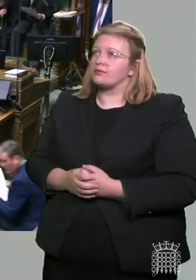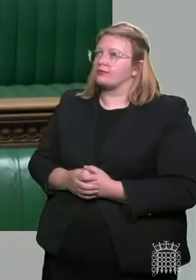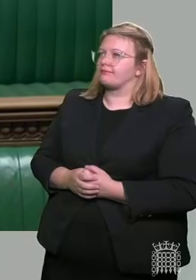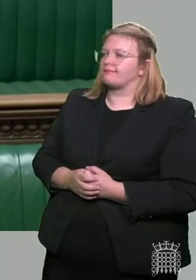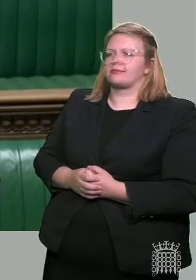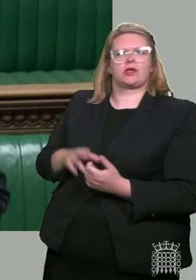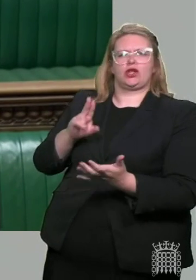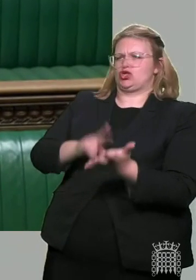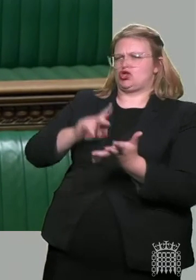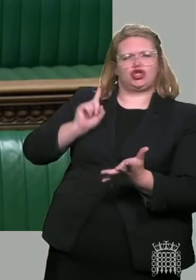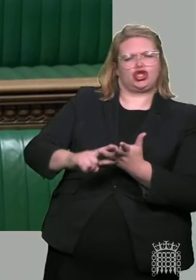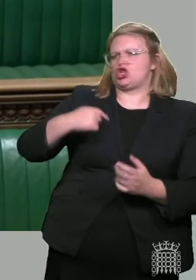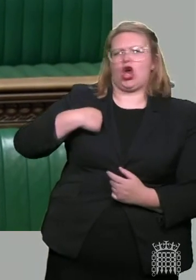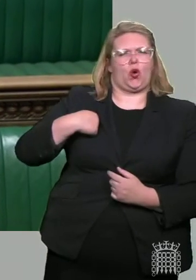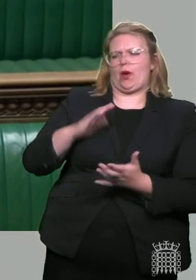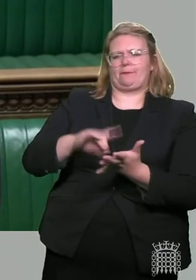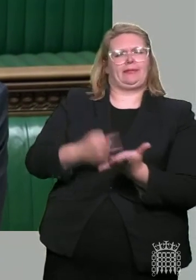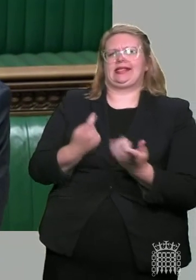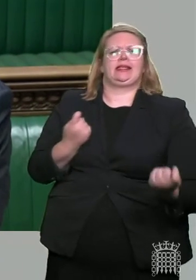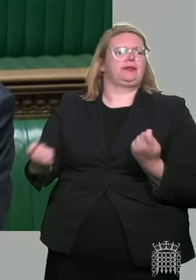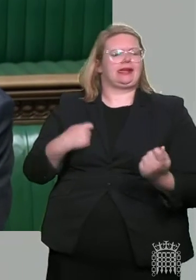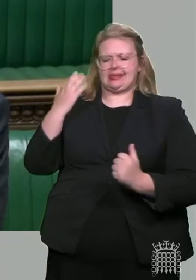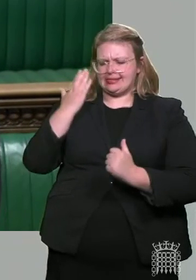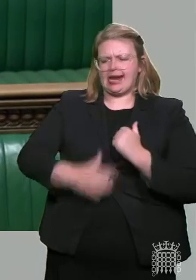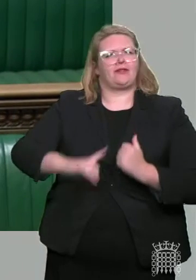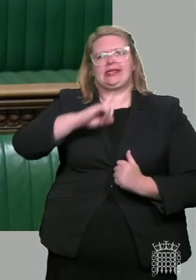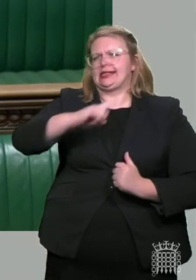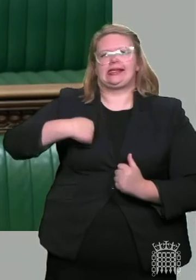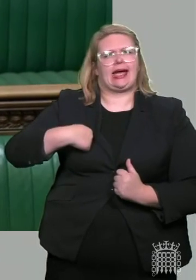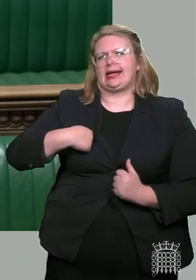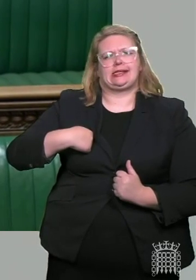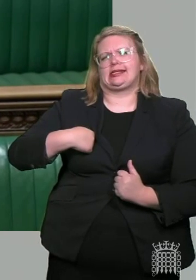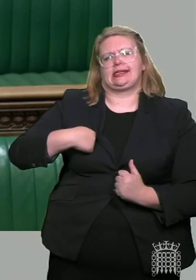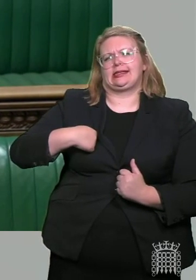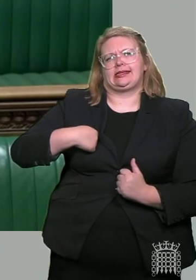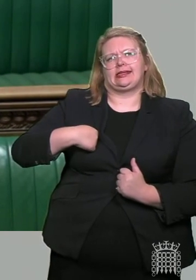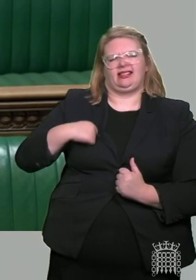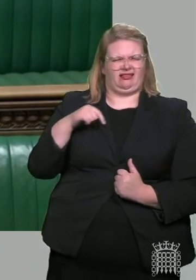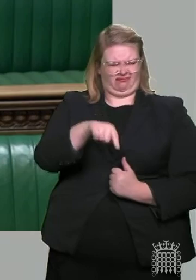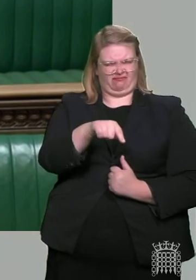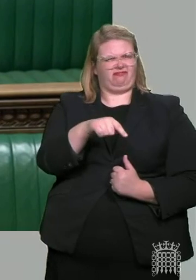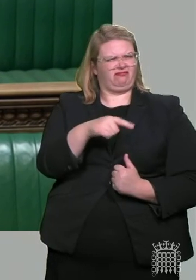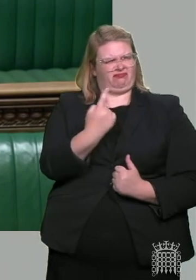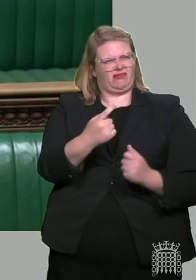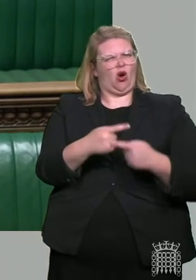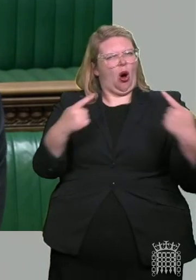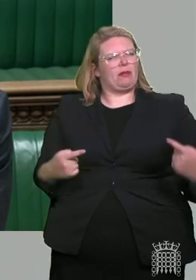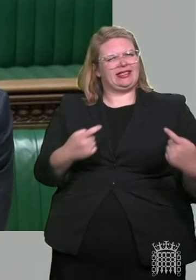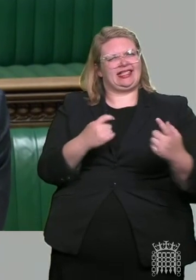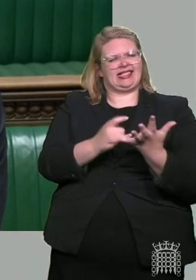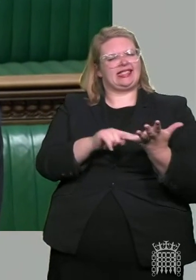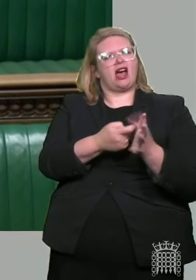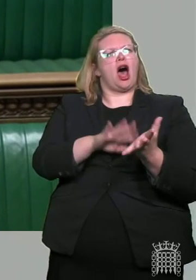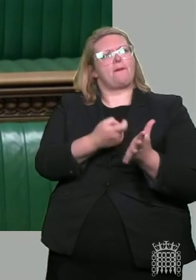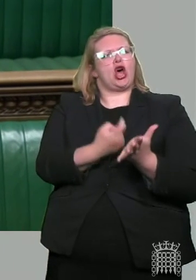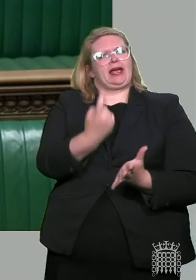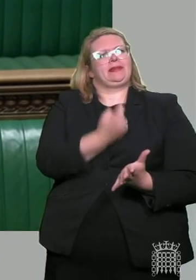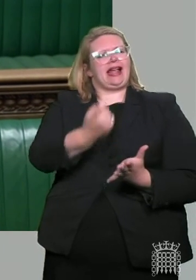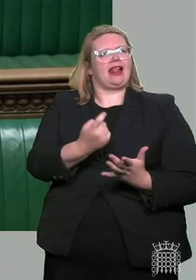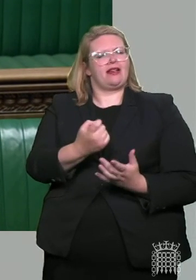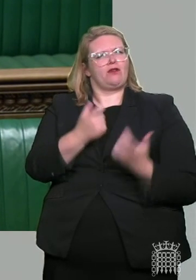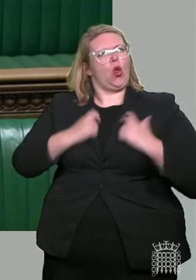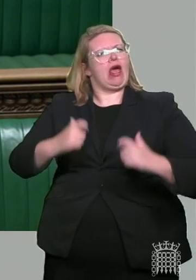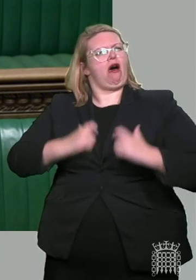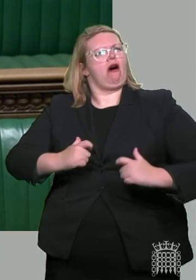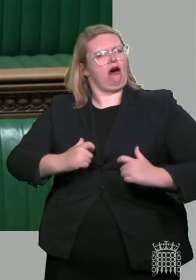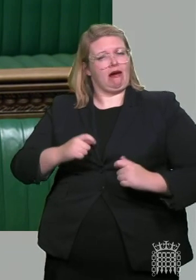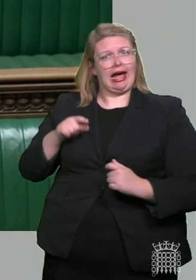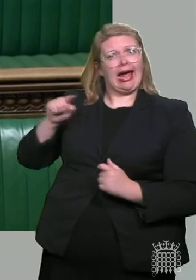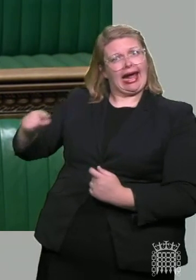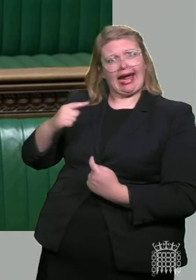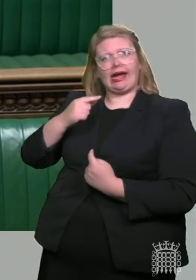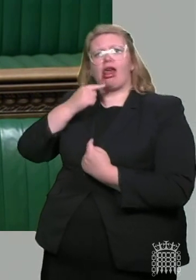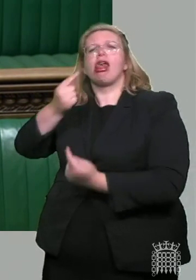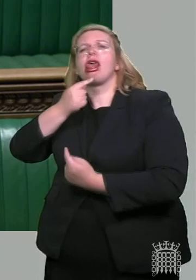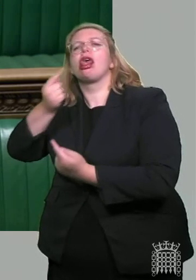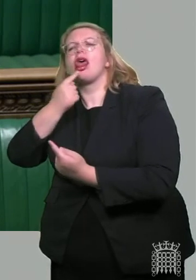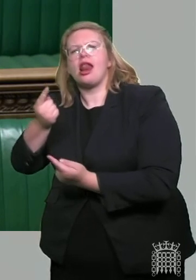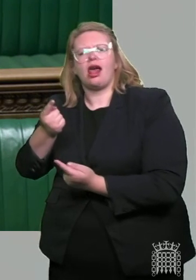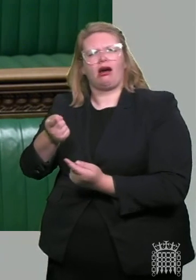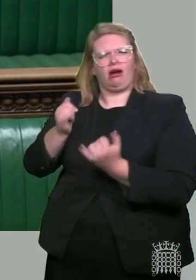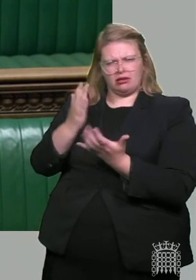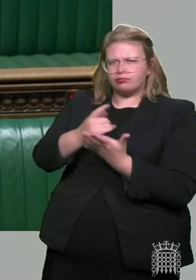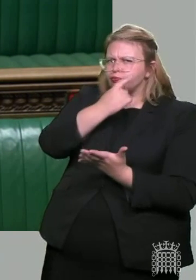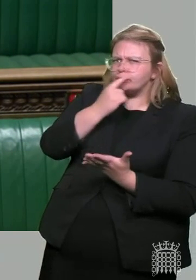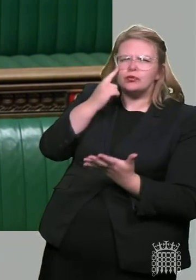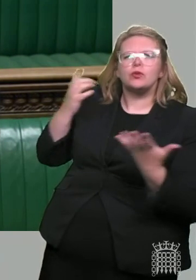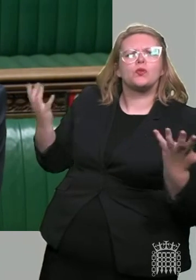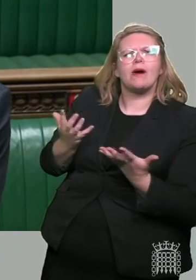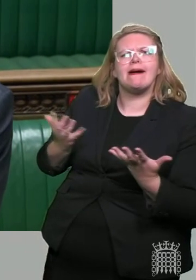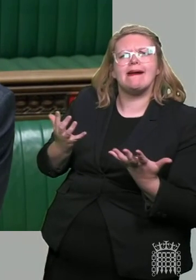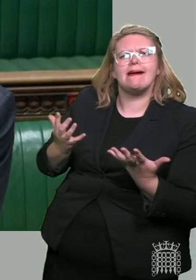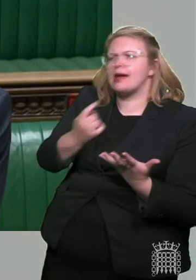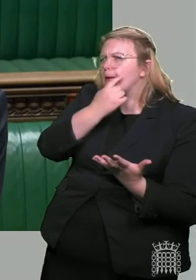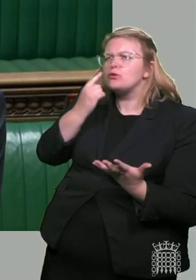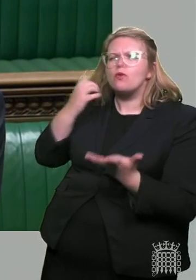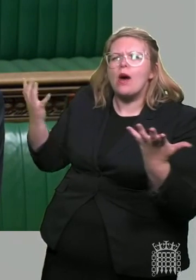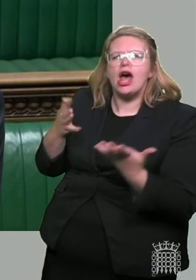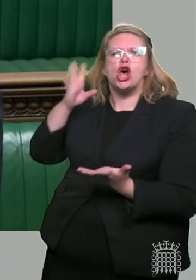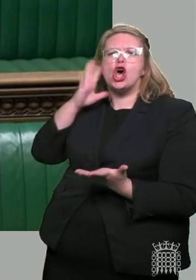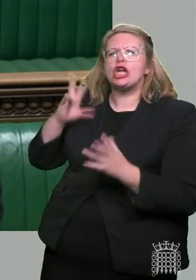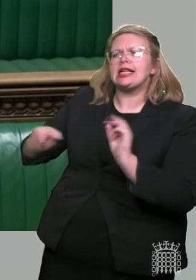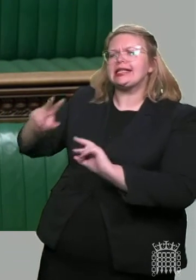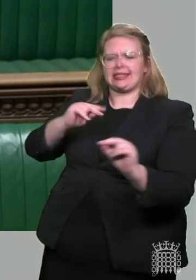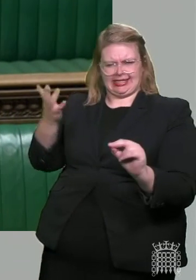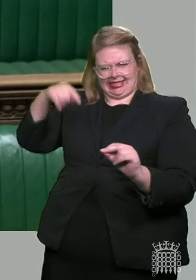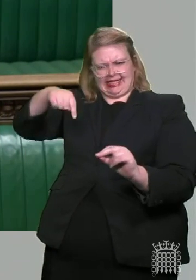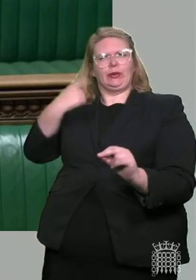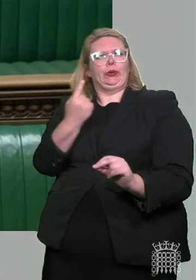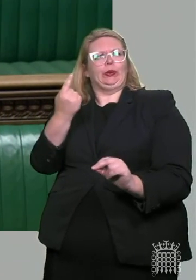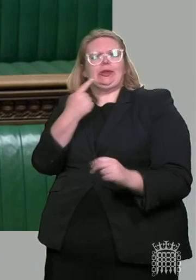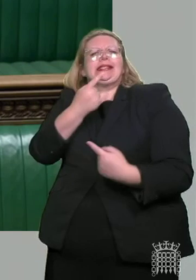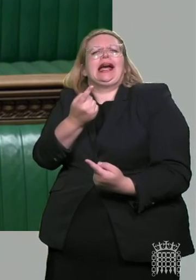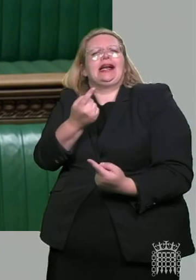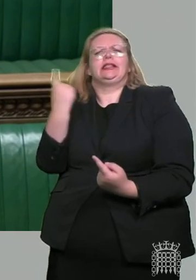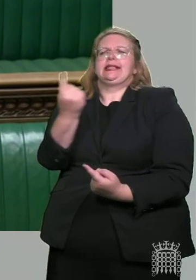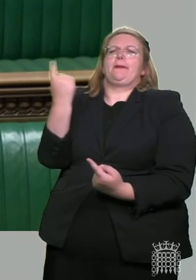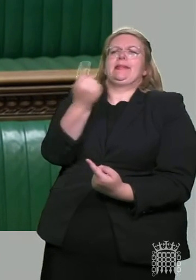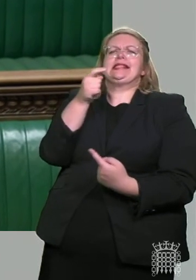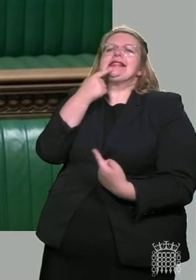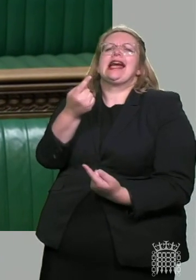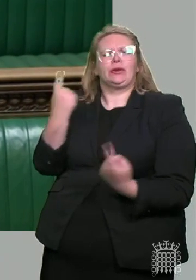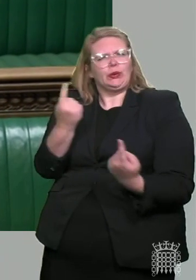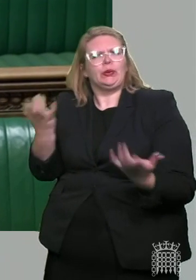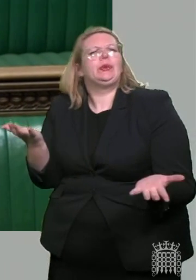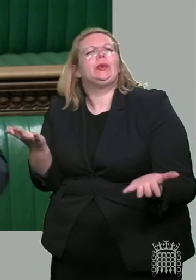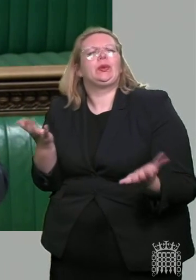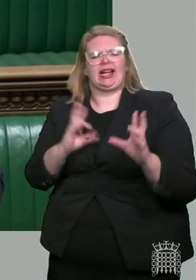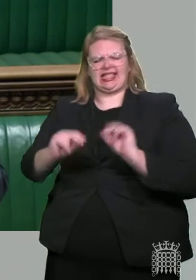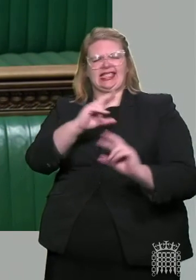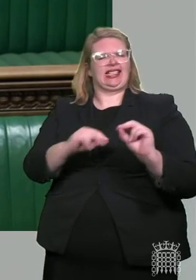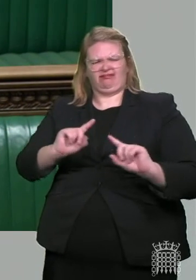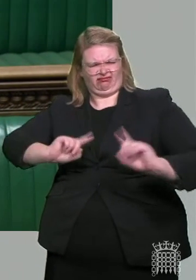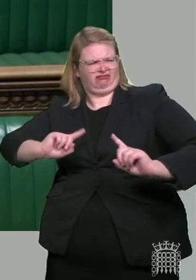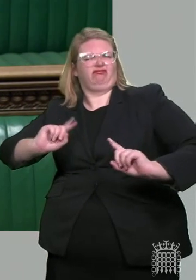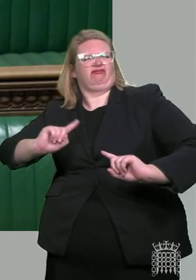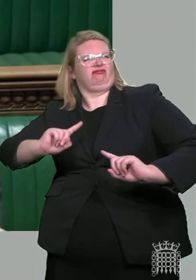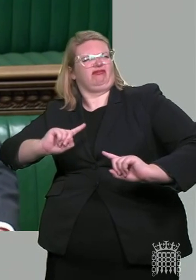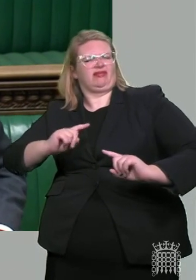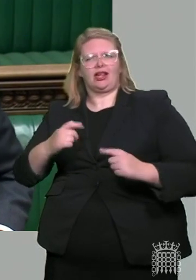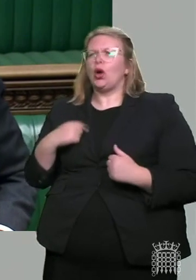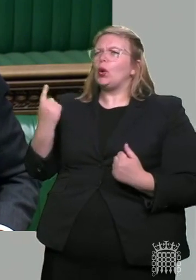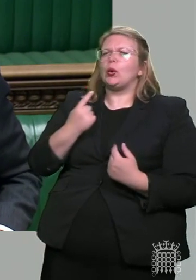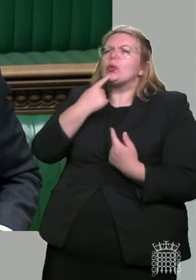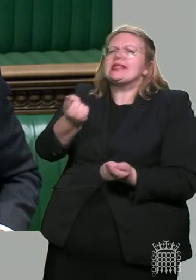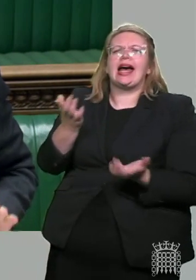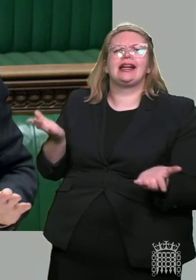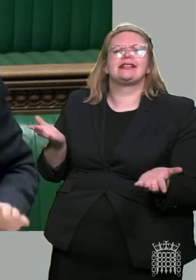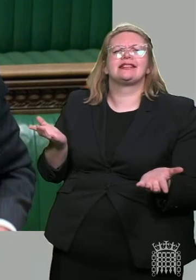No, Mr Speaker. The right honourable And learned Gentleman is a lawyer, I am given to understand, and I think that if he is going to repeat allegations like that, he should come to this House and substantiate those allegations and say where he heard them and who exactly is supposed to have said those things.